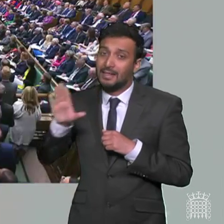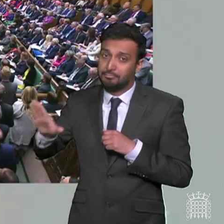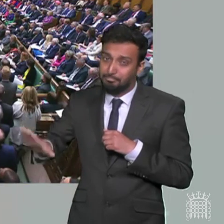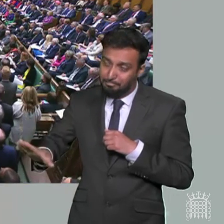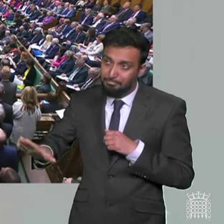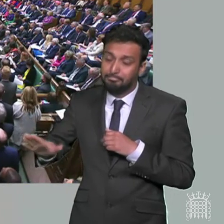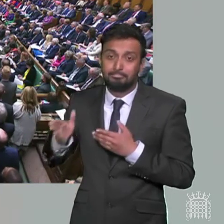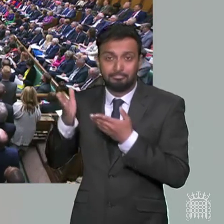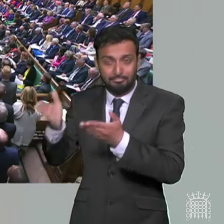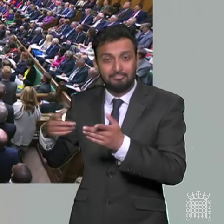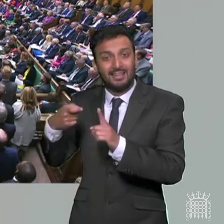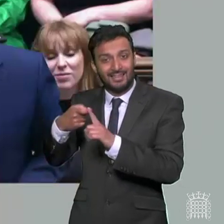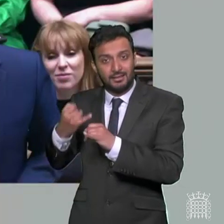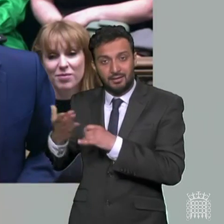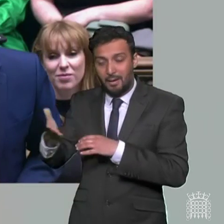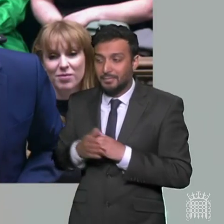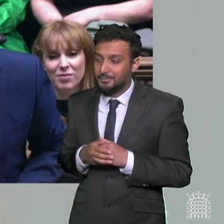I call Keir Starmer.